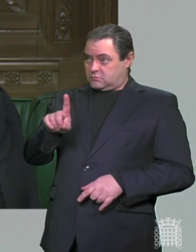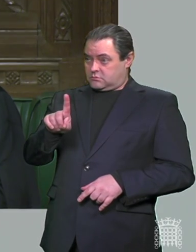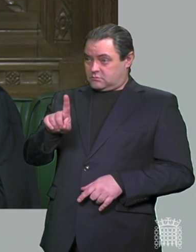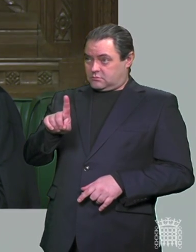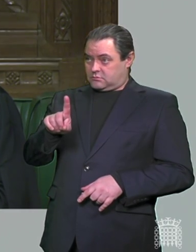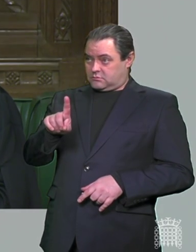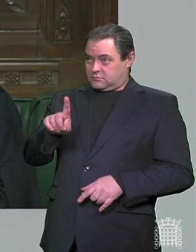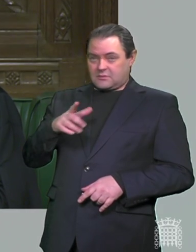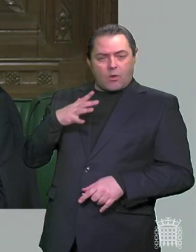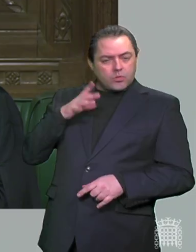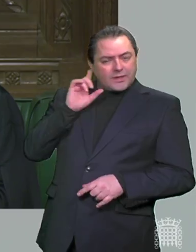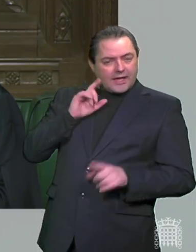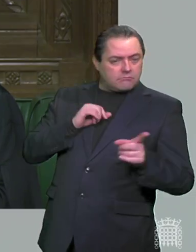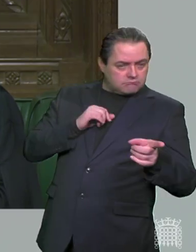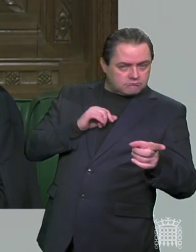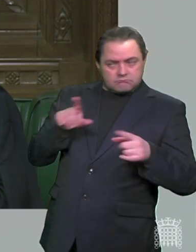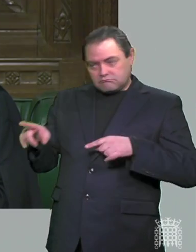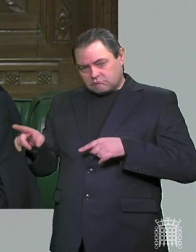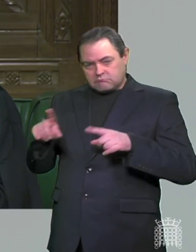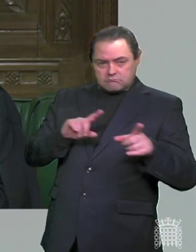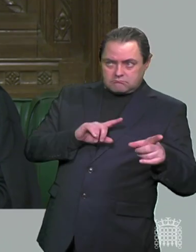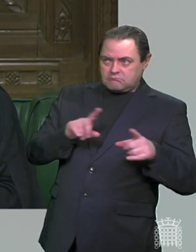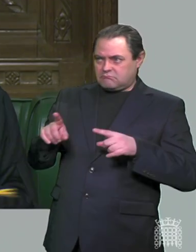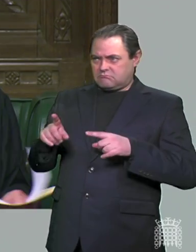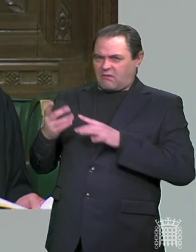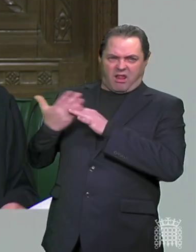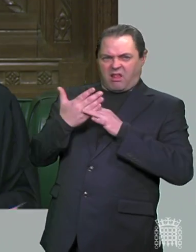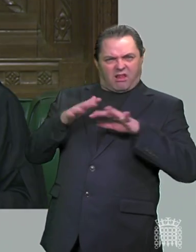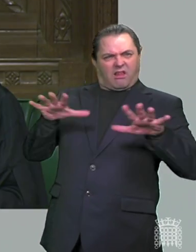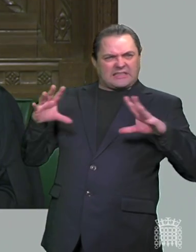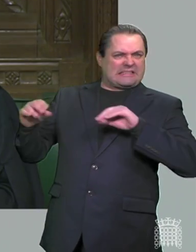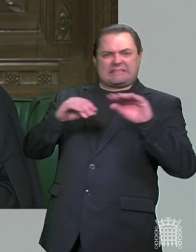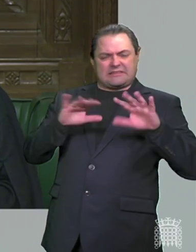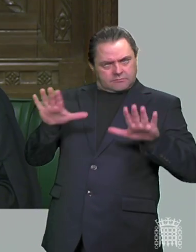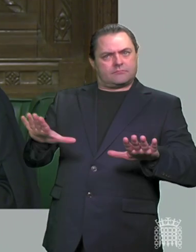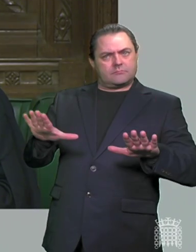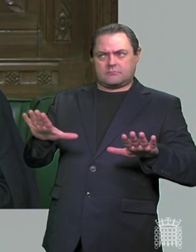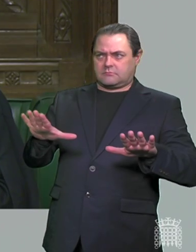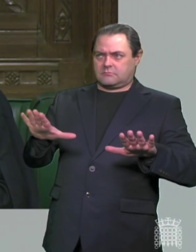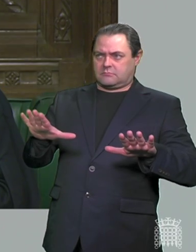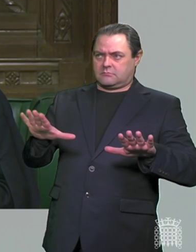Order. I want to hear both sides. I will not be interrupted by either side.